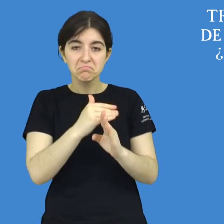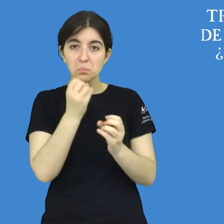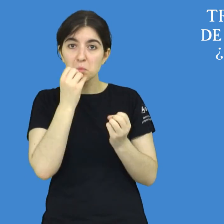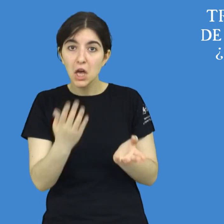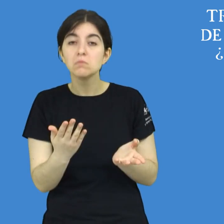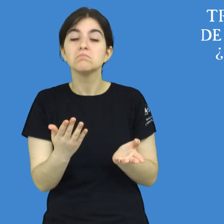bien